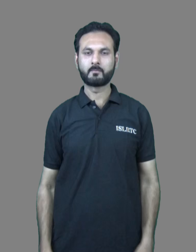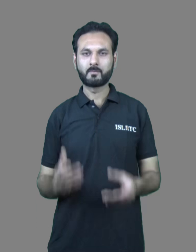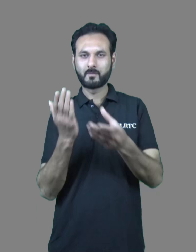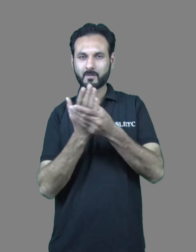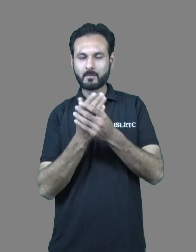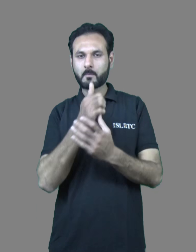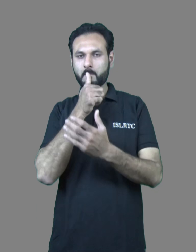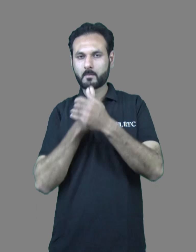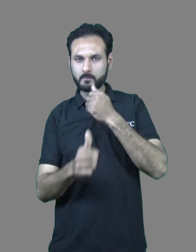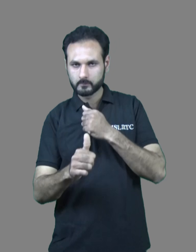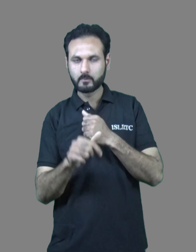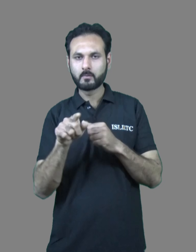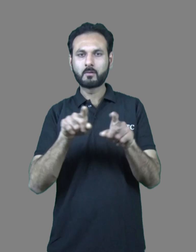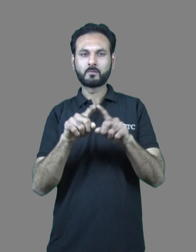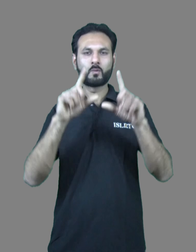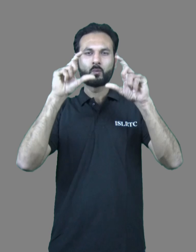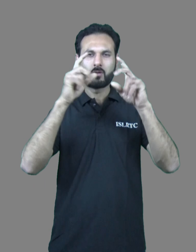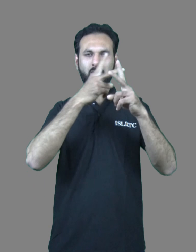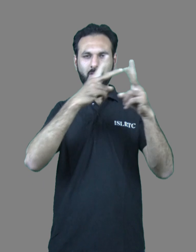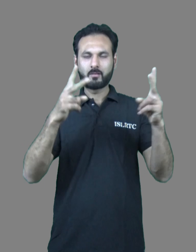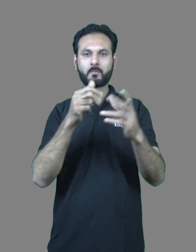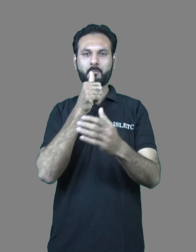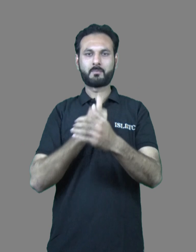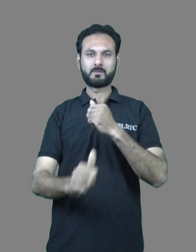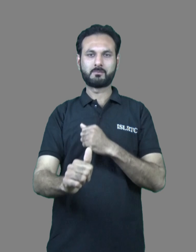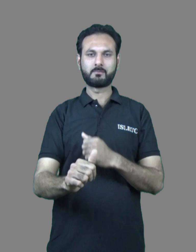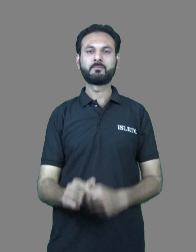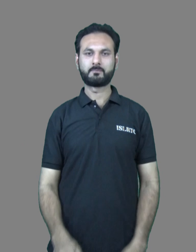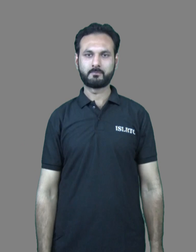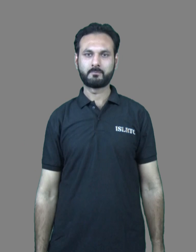Hidden File